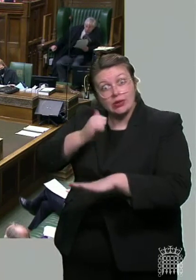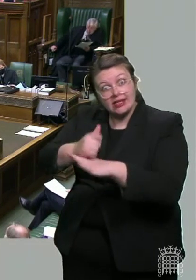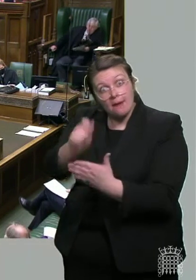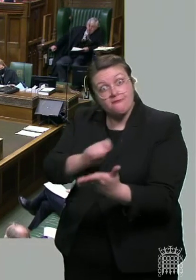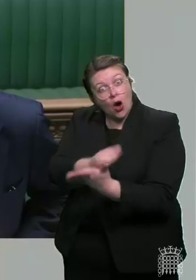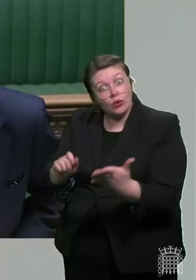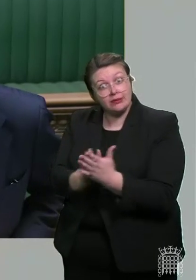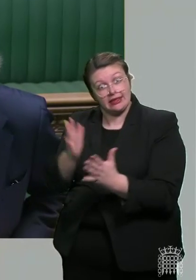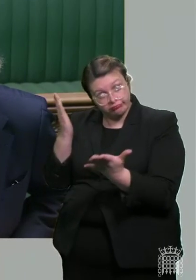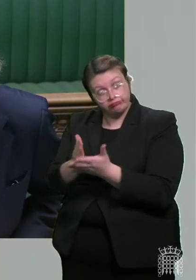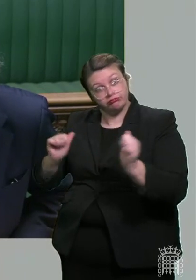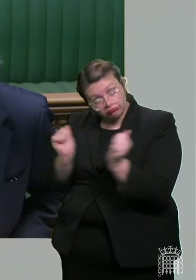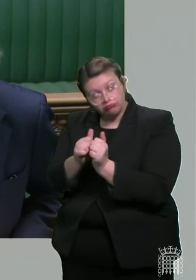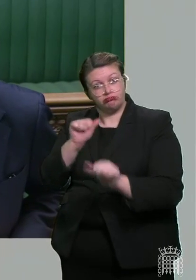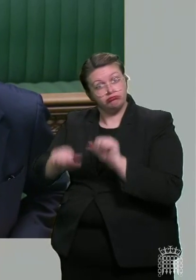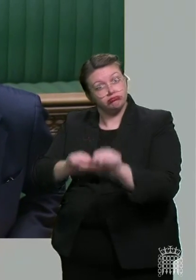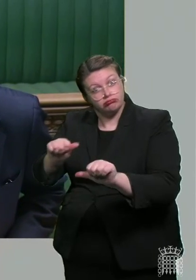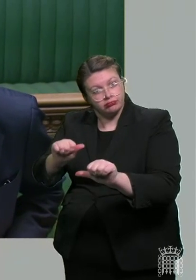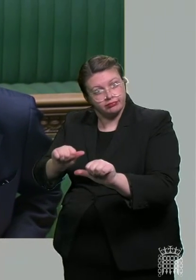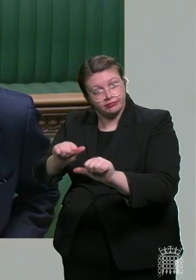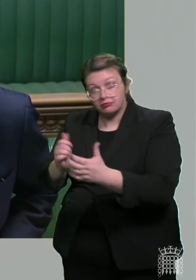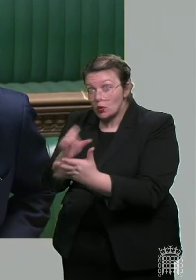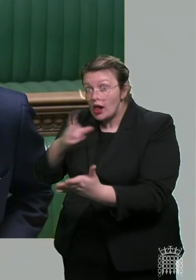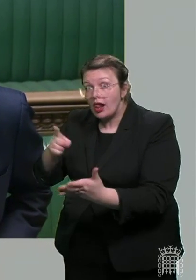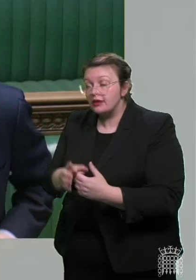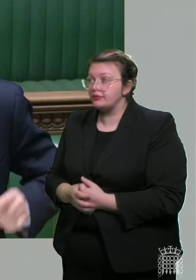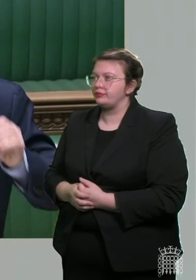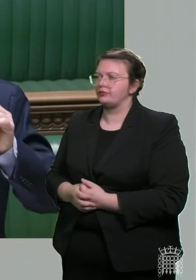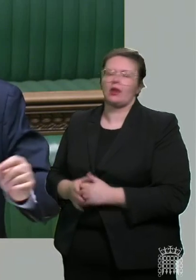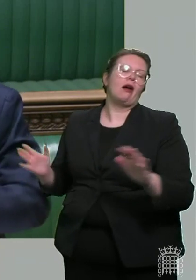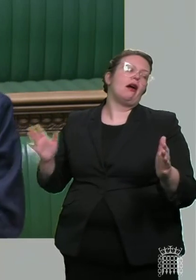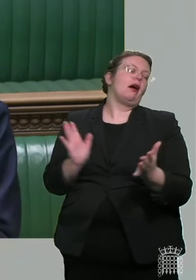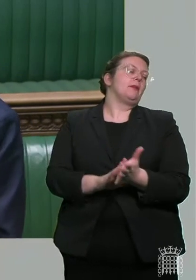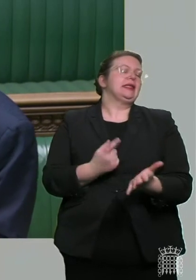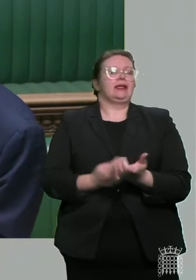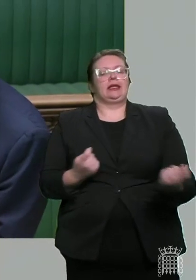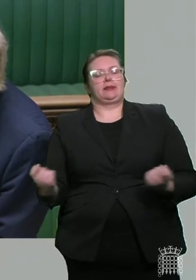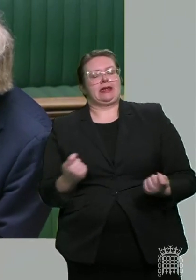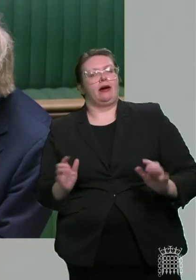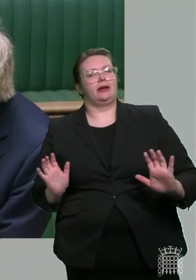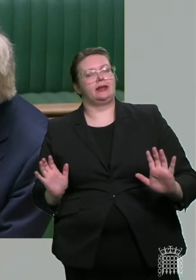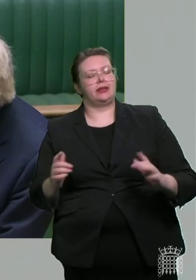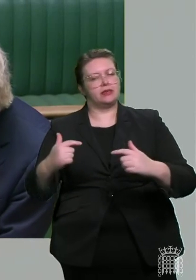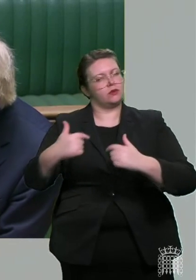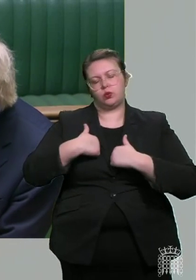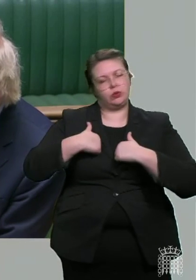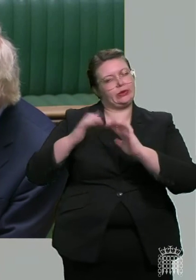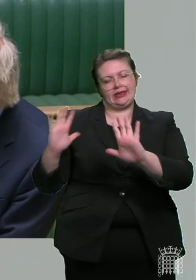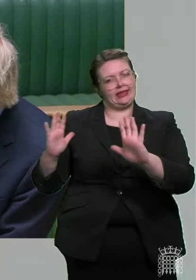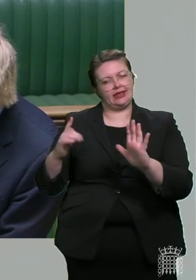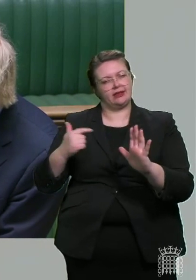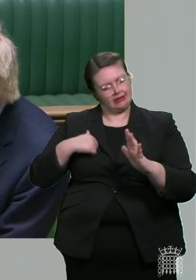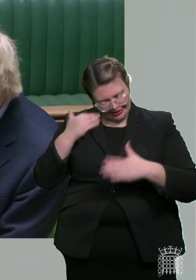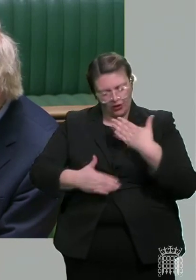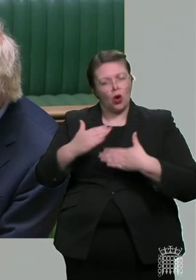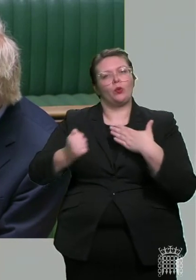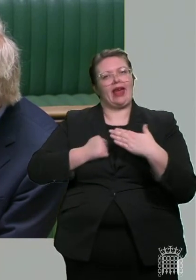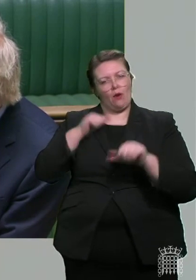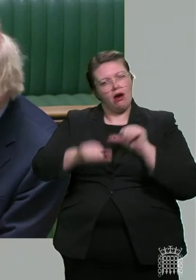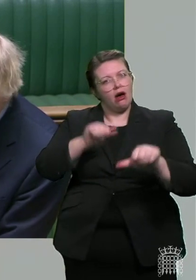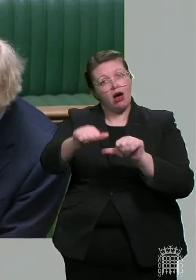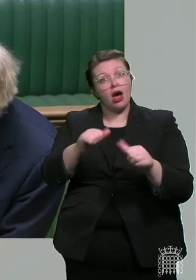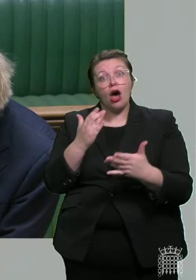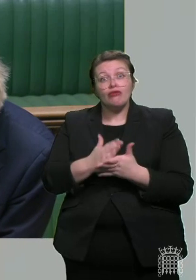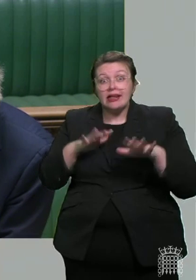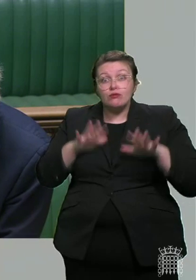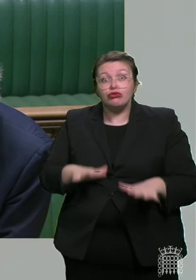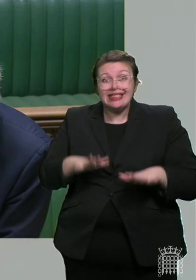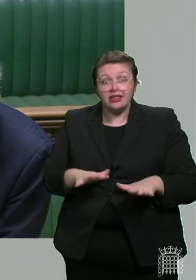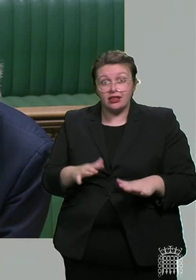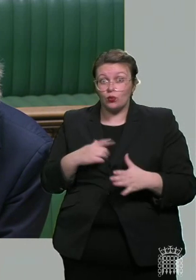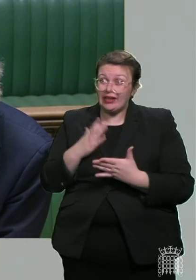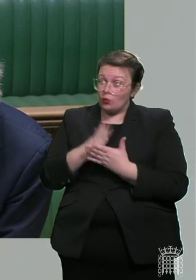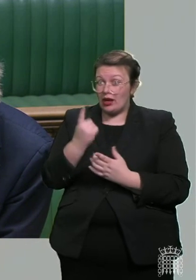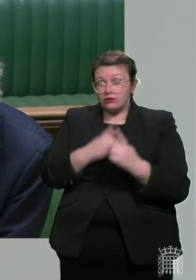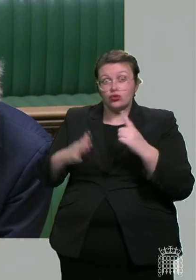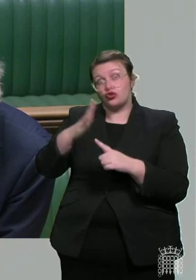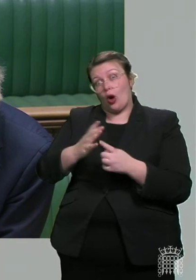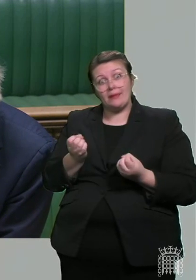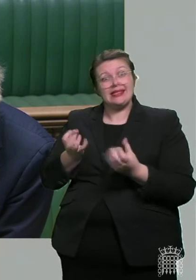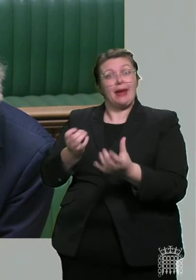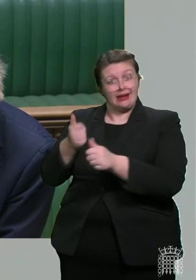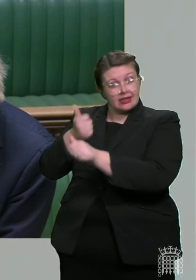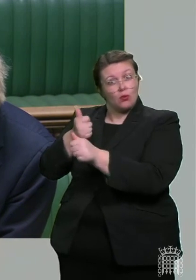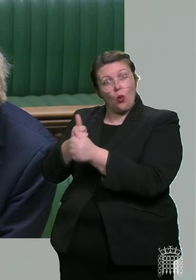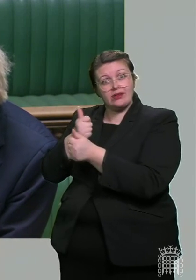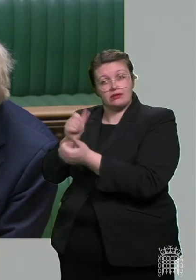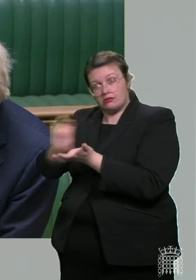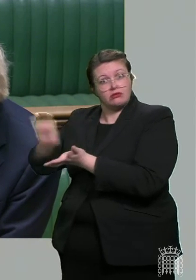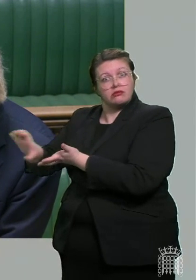We are going to get on with our agenda of delivering for the people of this country and spending more than virtually any other country in the world—by the way, spending more, still, than virtually any other country in the G7—on aid.